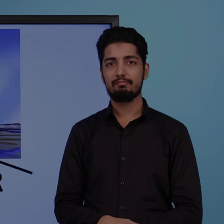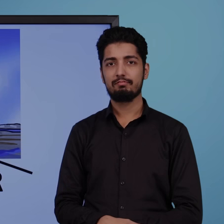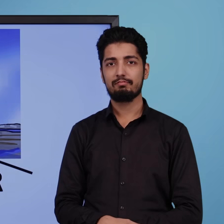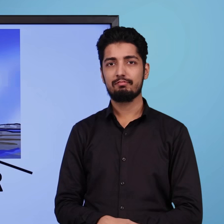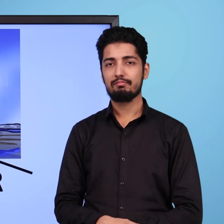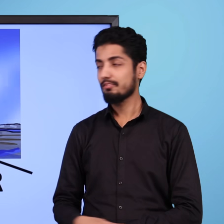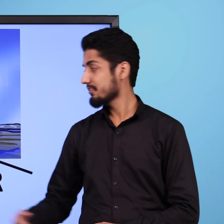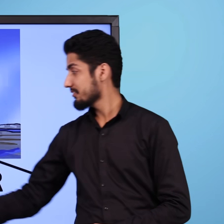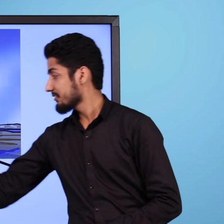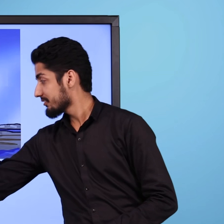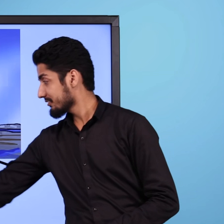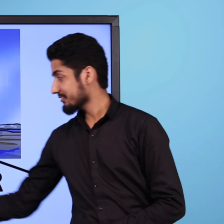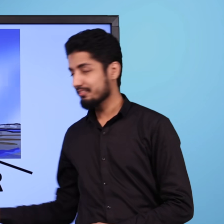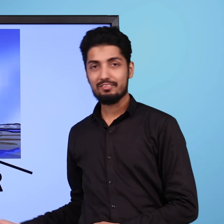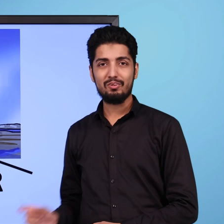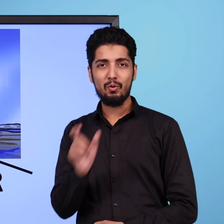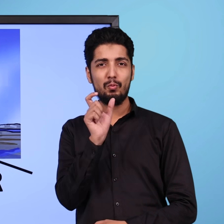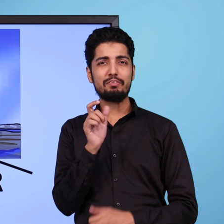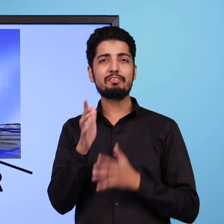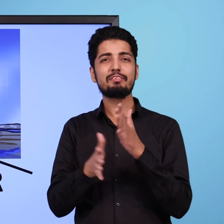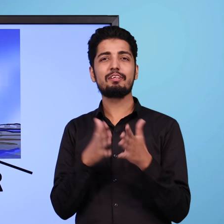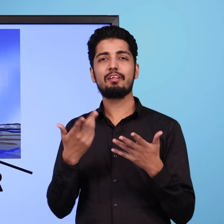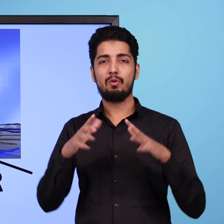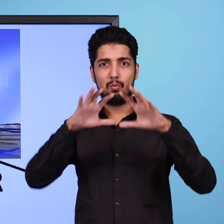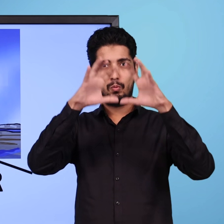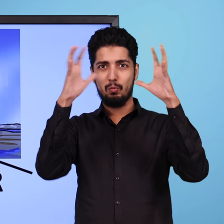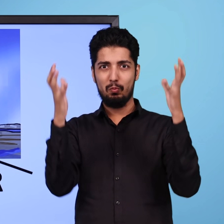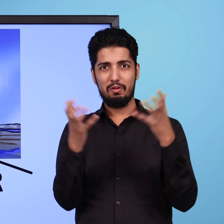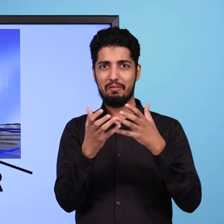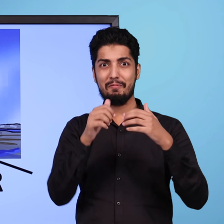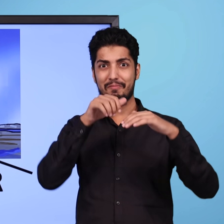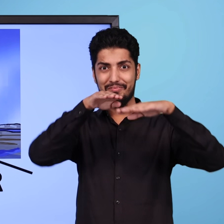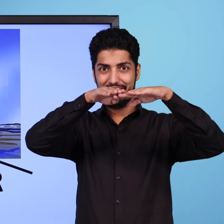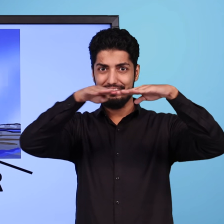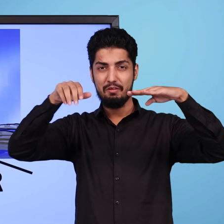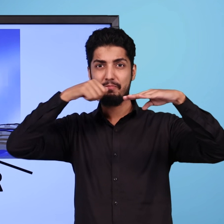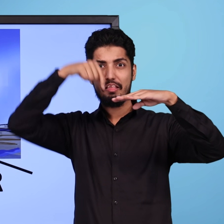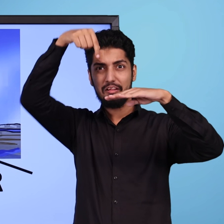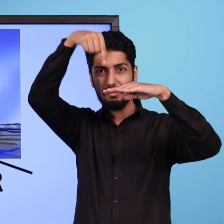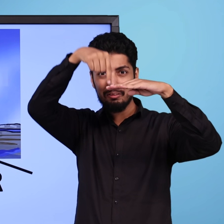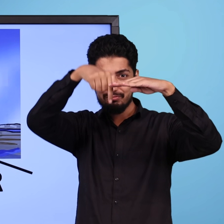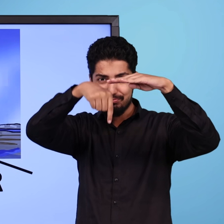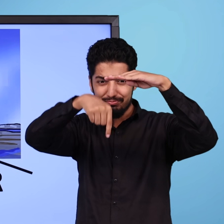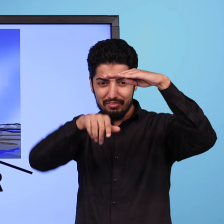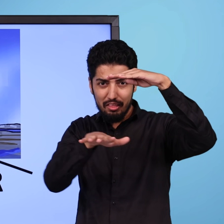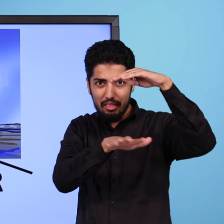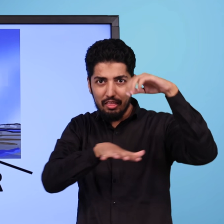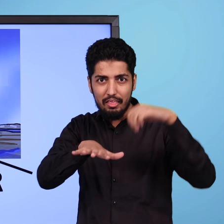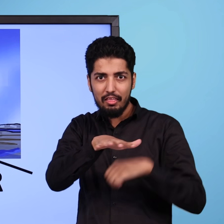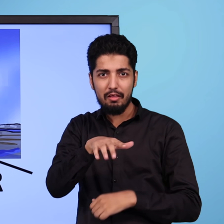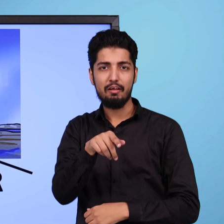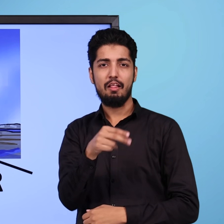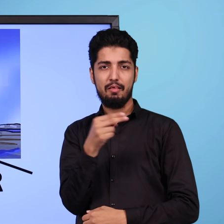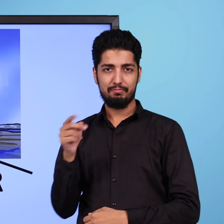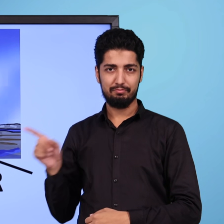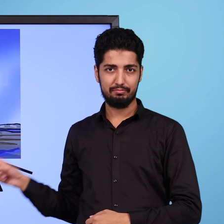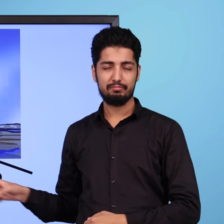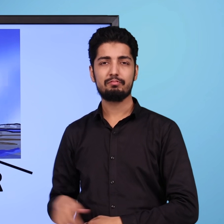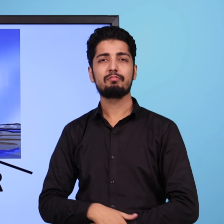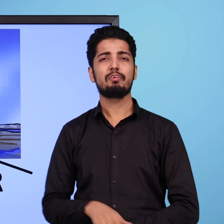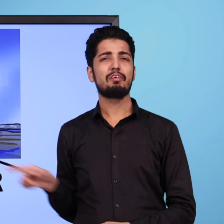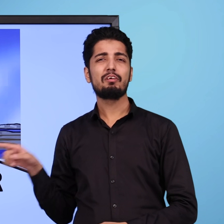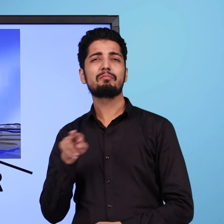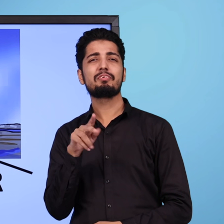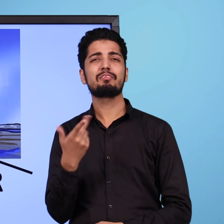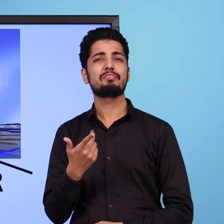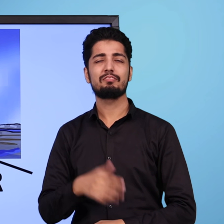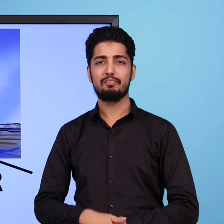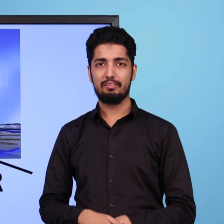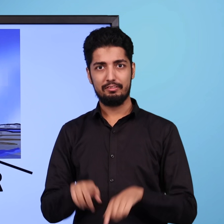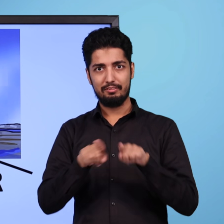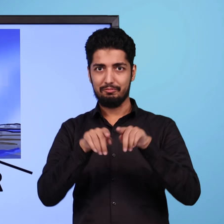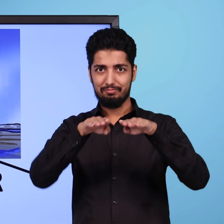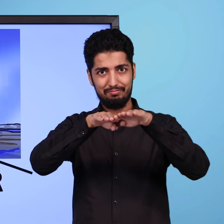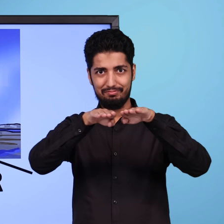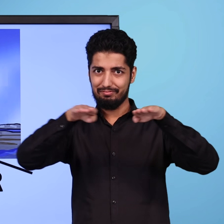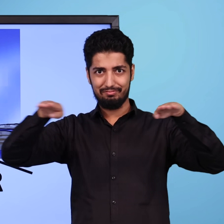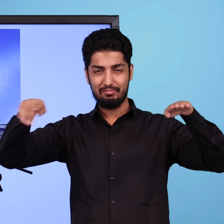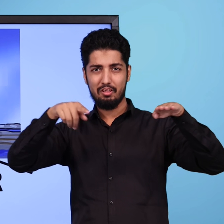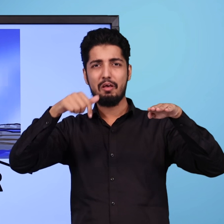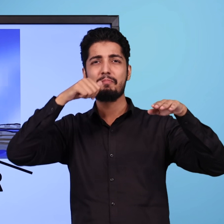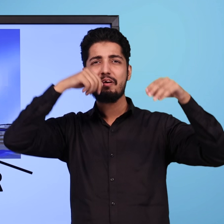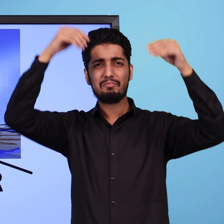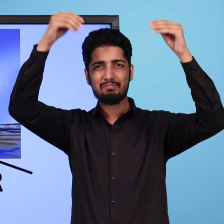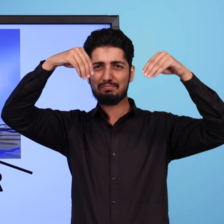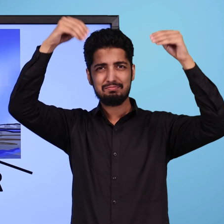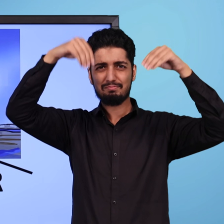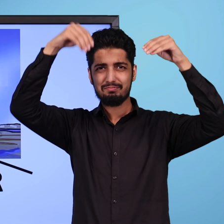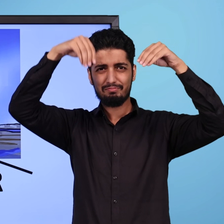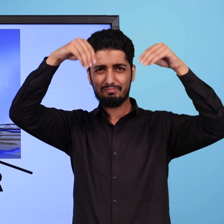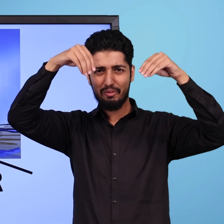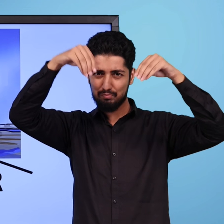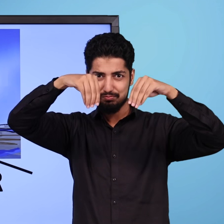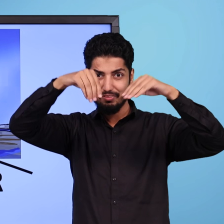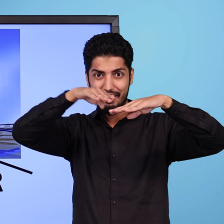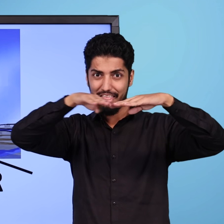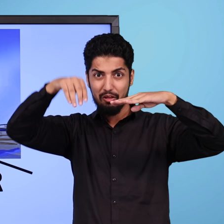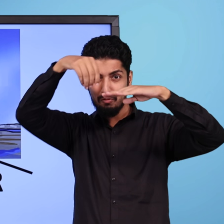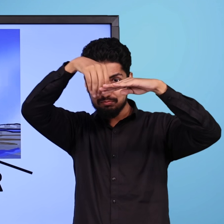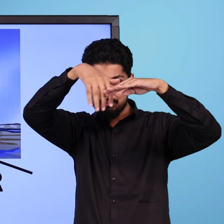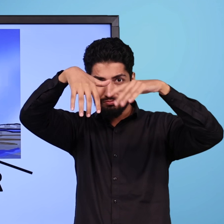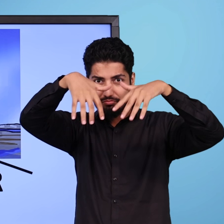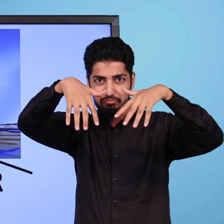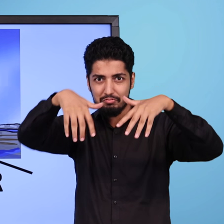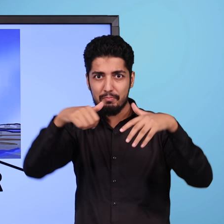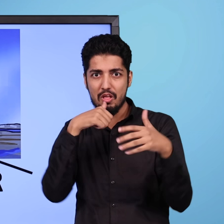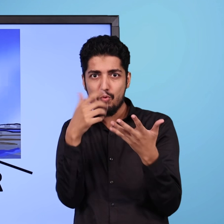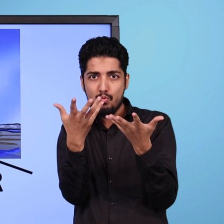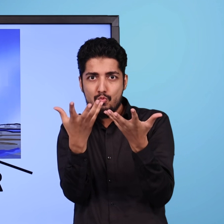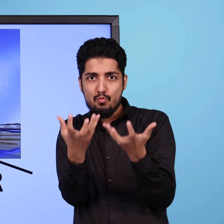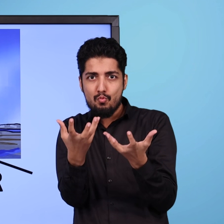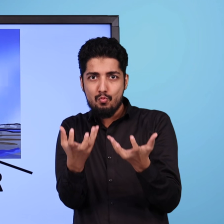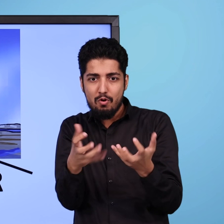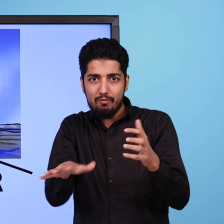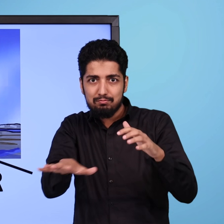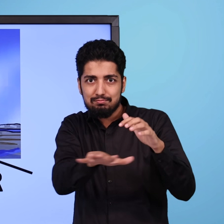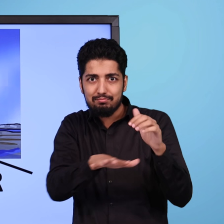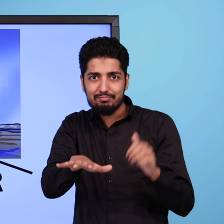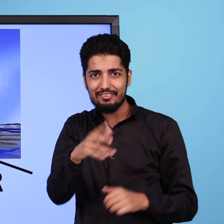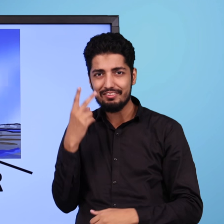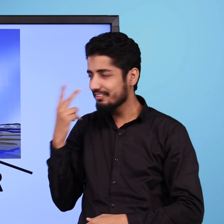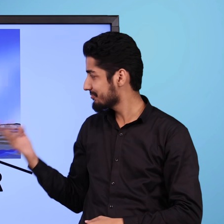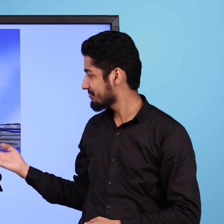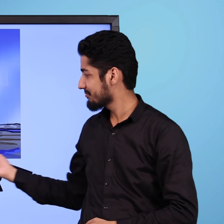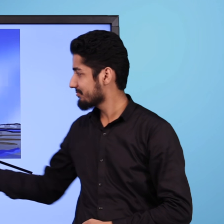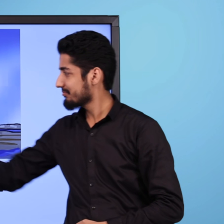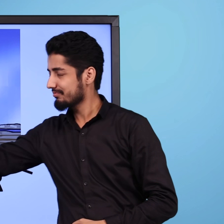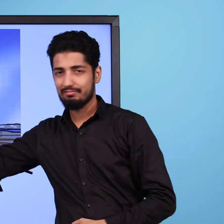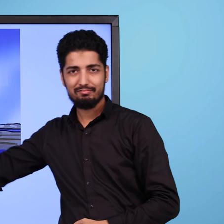Ground water This sign refers to groundwater. It refers to the rainwater that falls on the ground, and seeps under the ground.